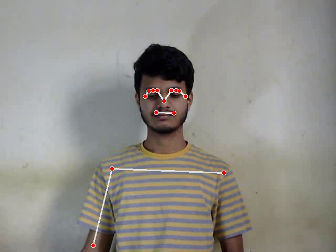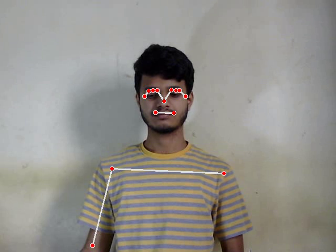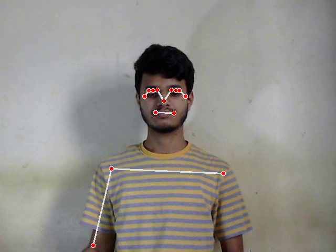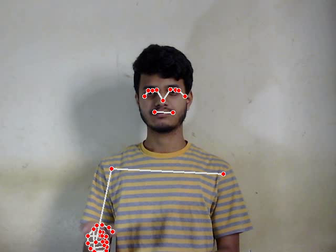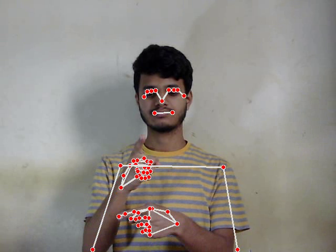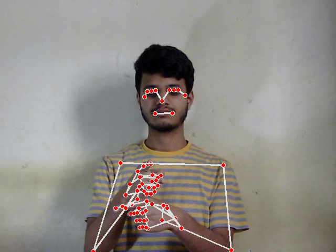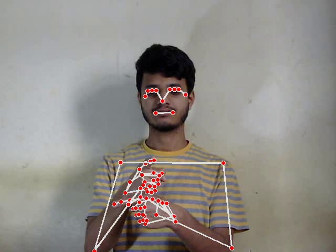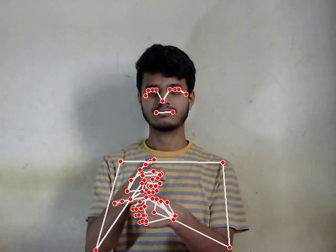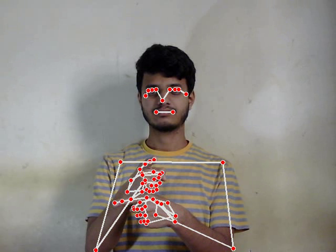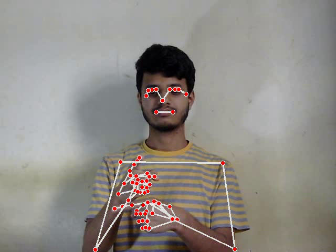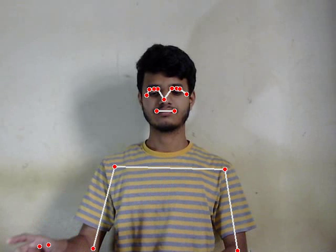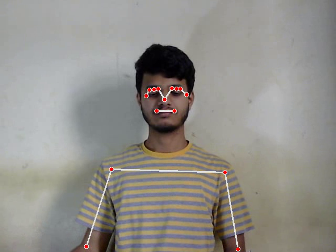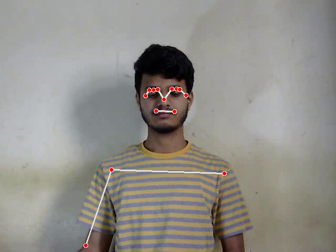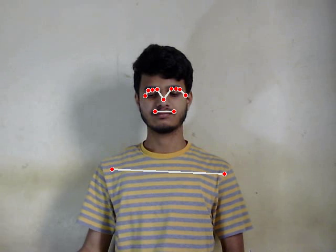right